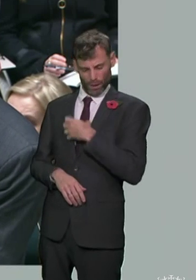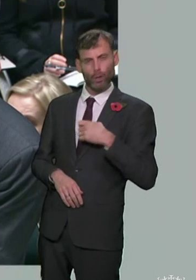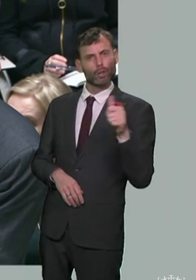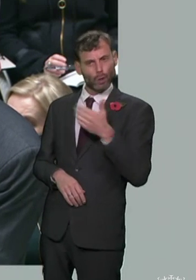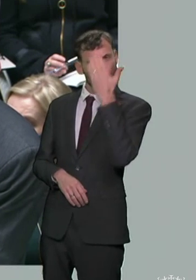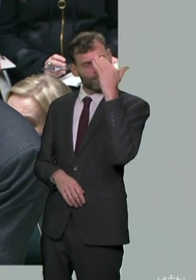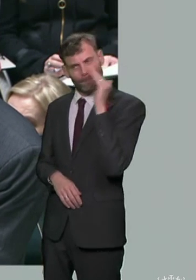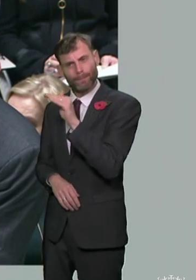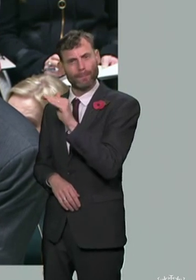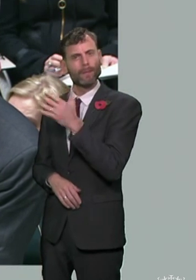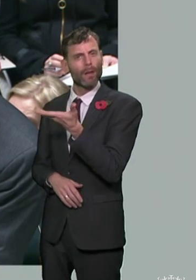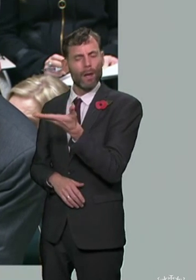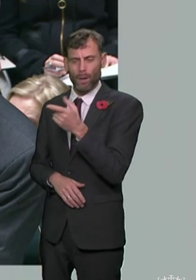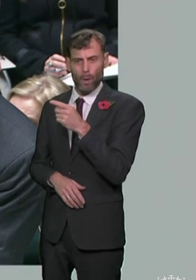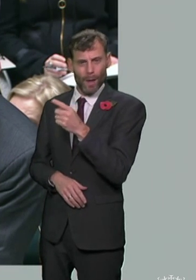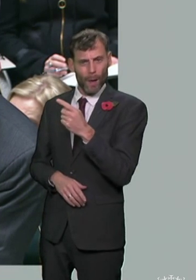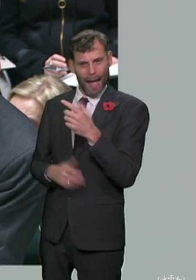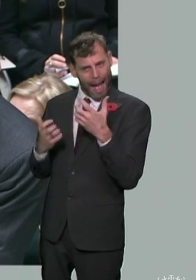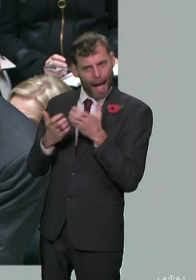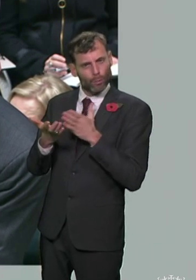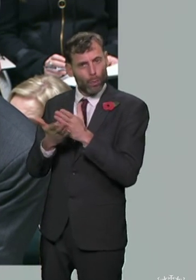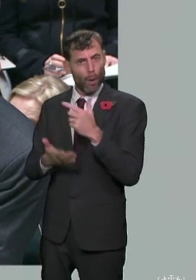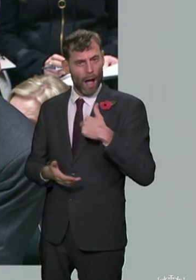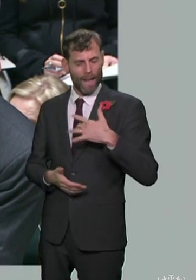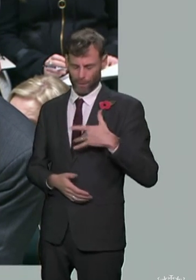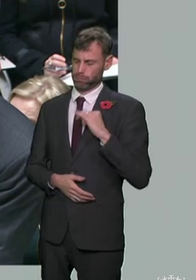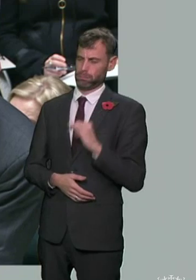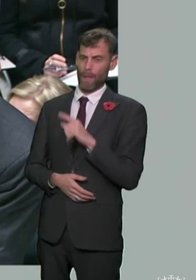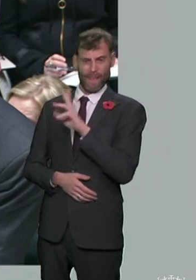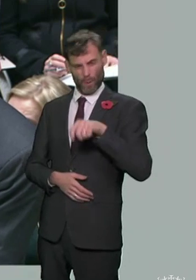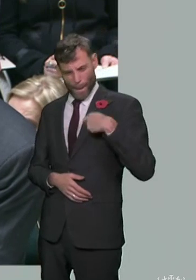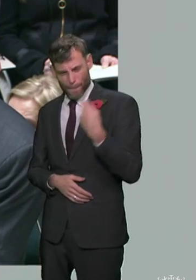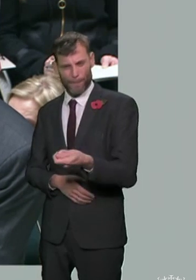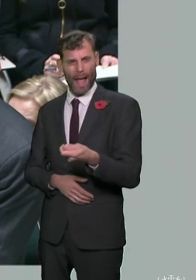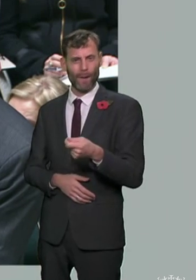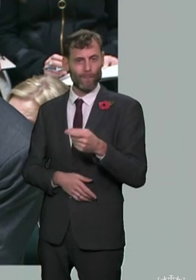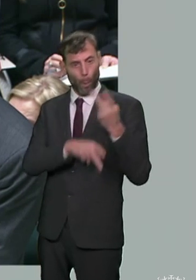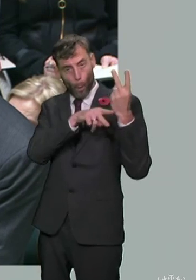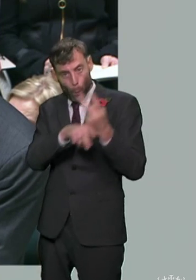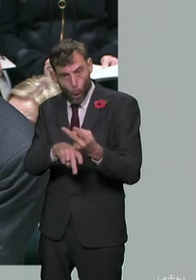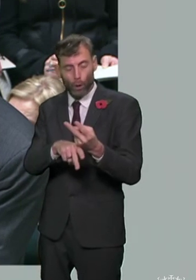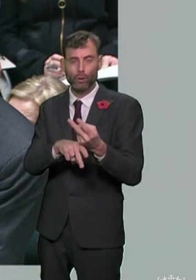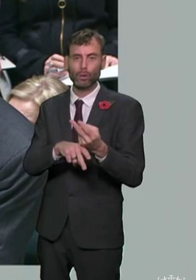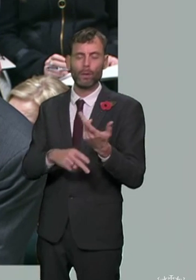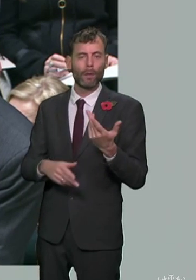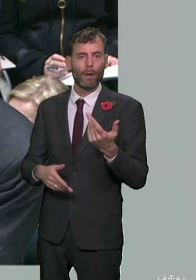I sympathise deeply with people who have to pay for waking watches and other such things.